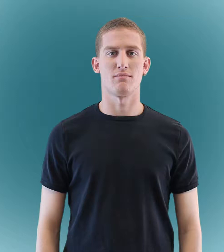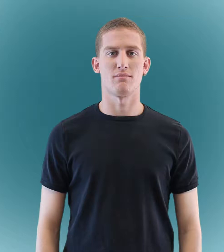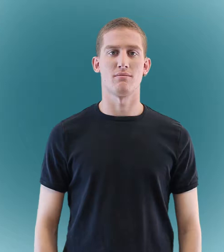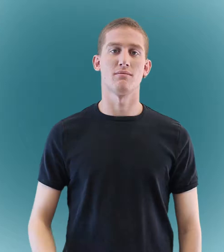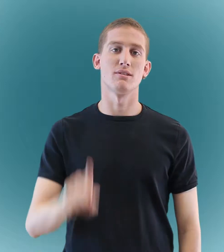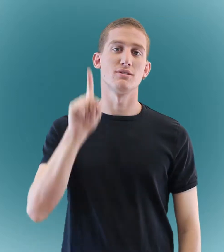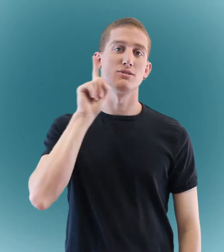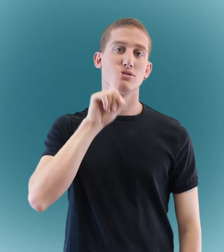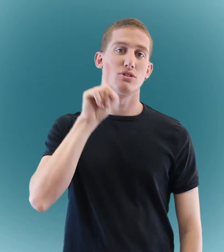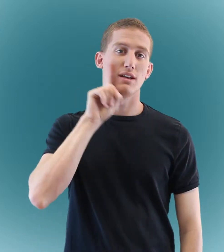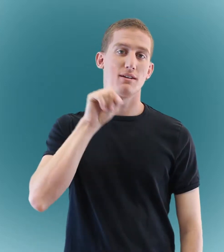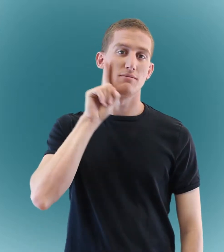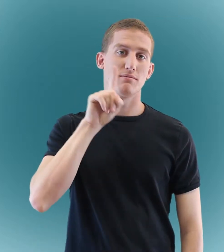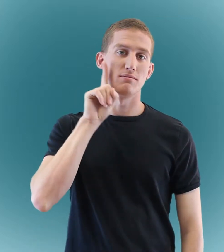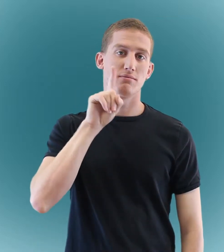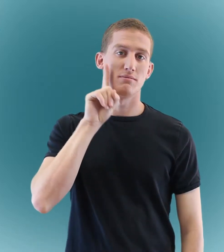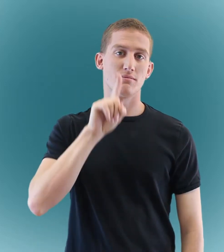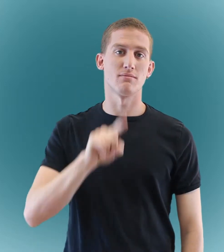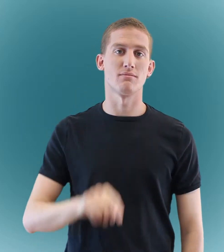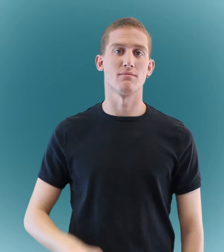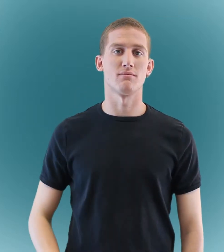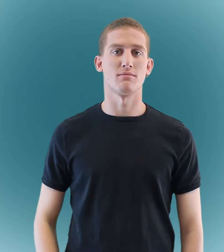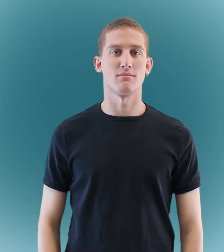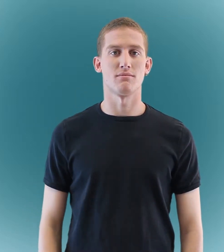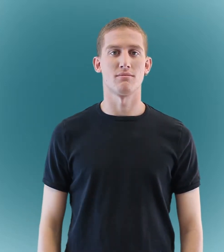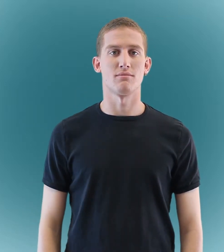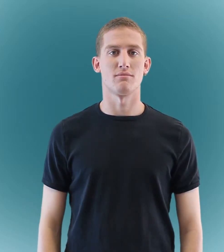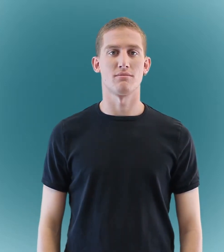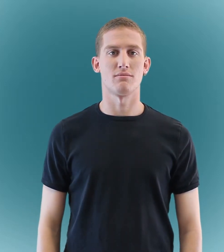שם